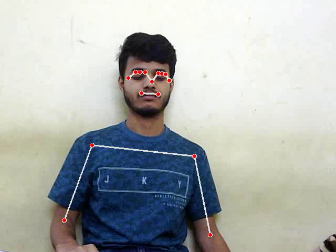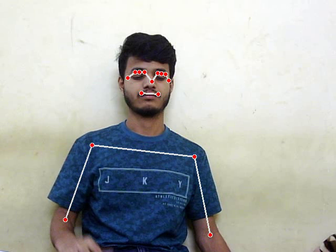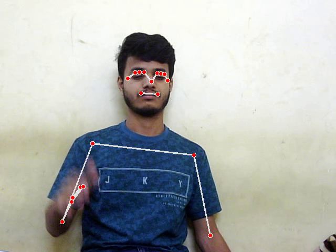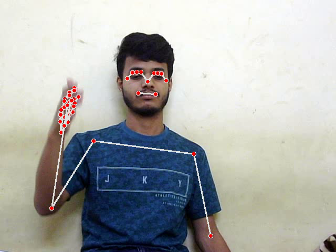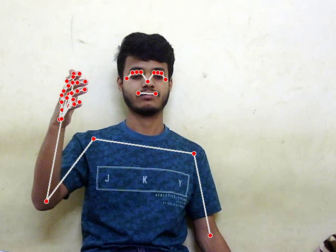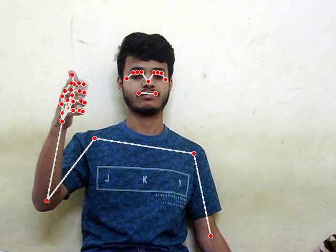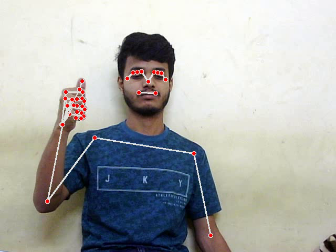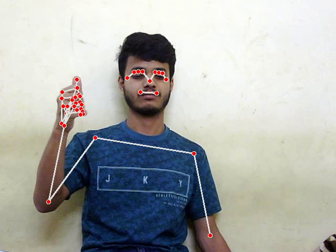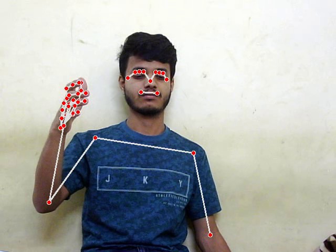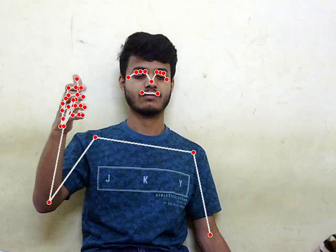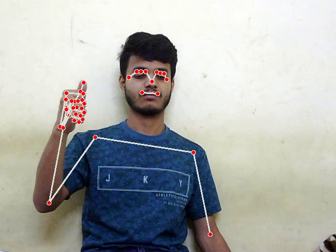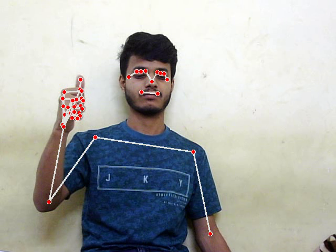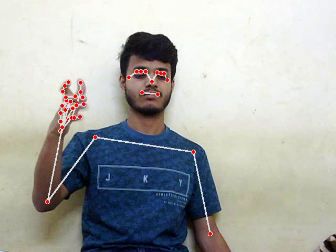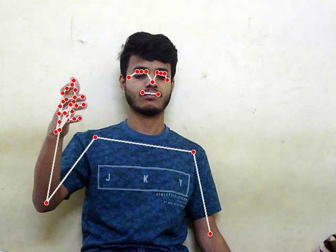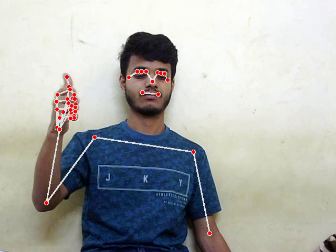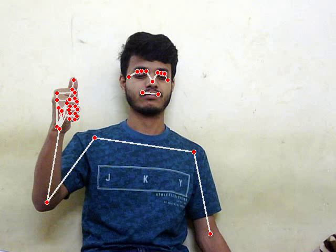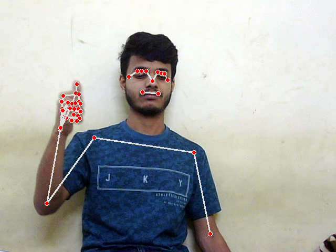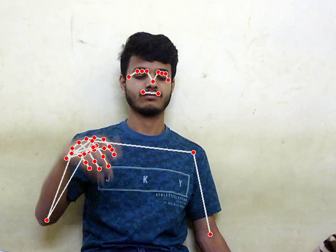milk